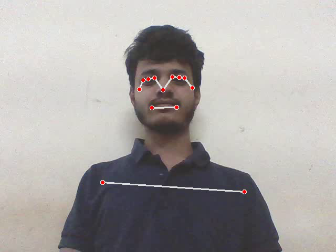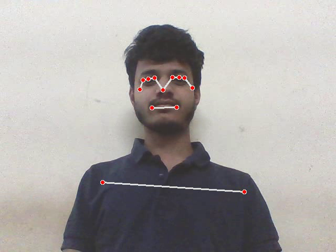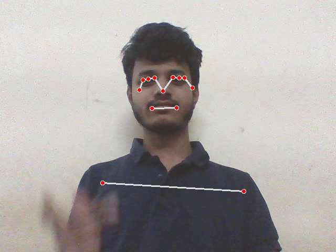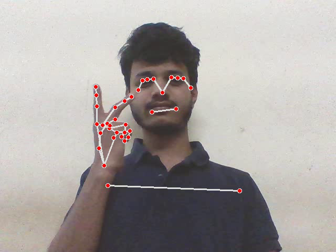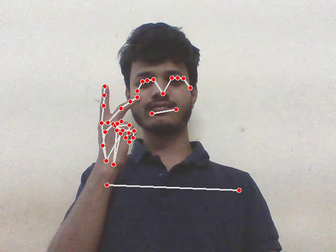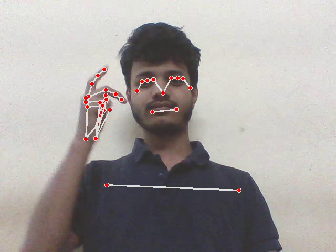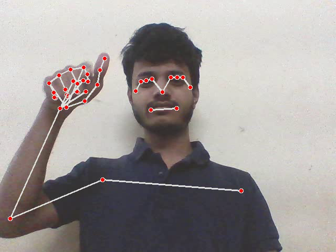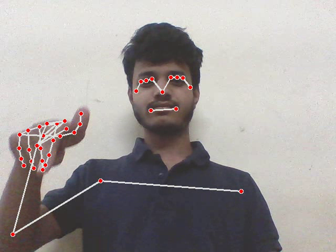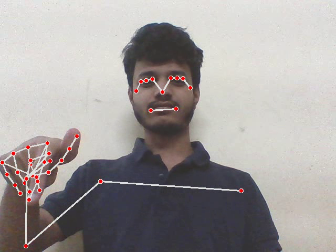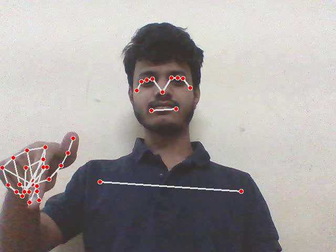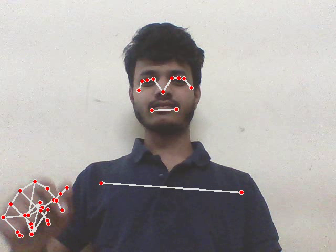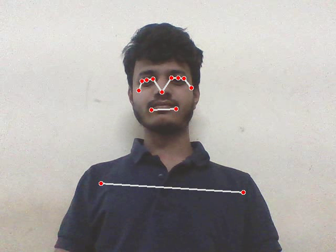see you later